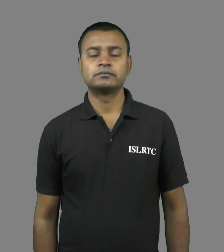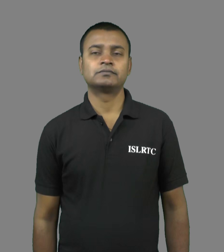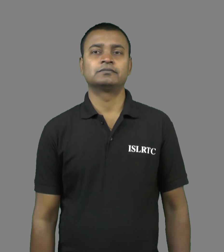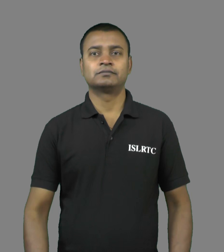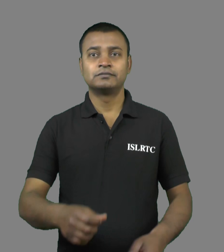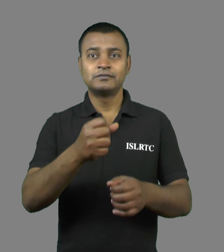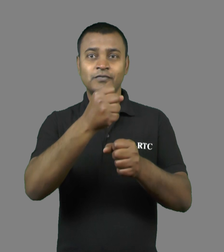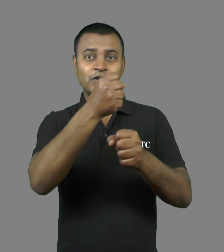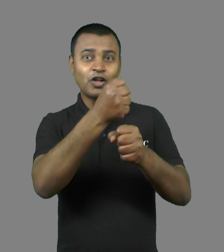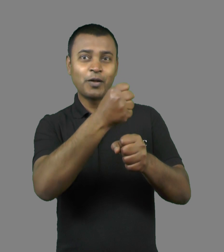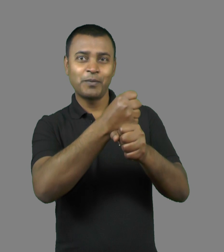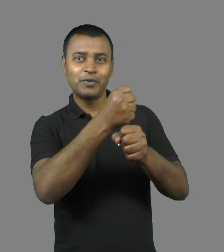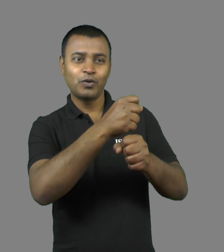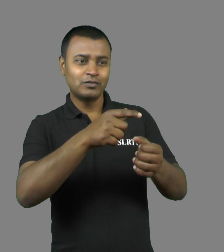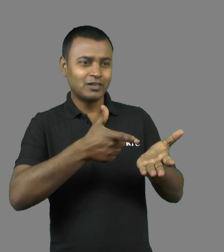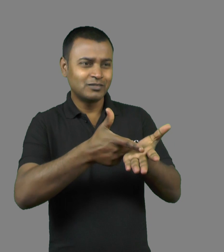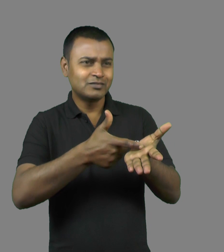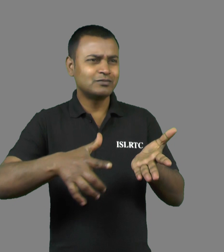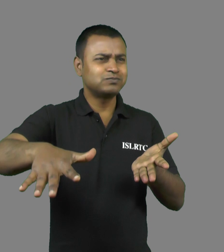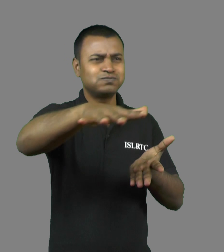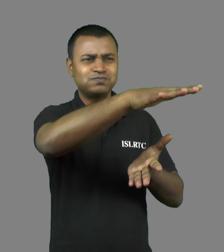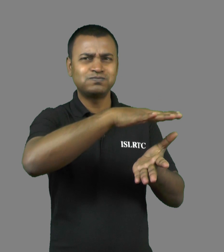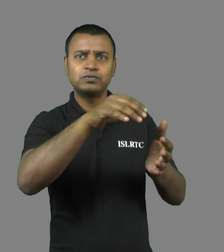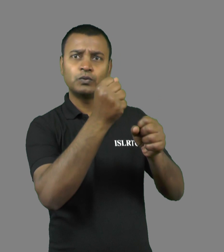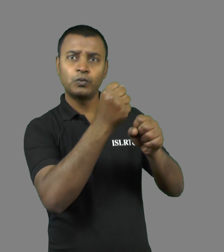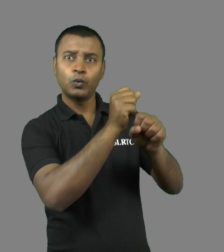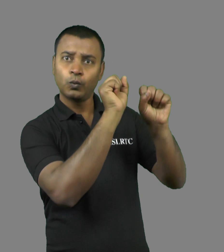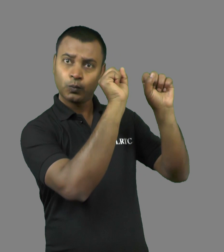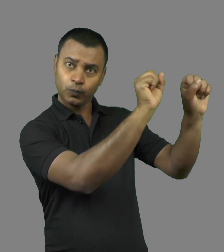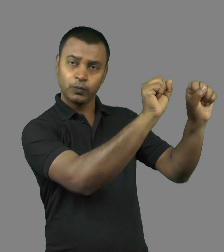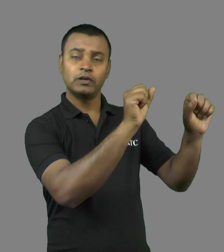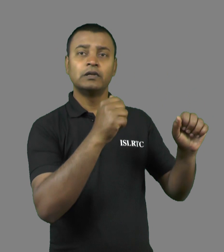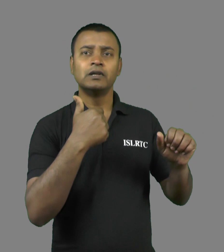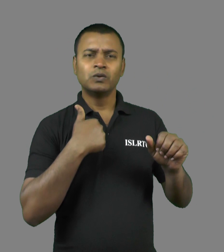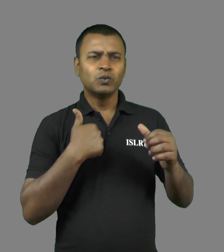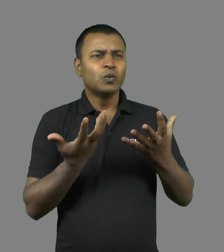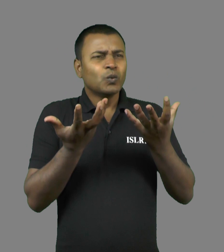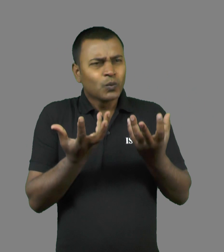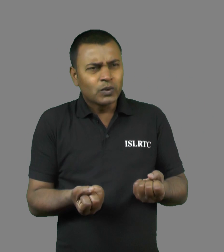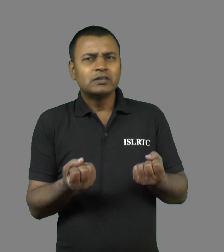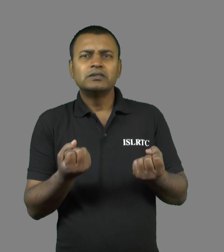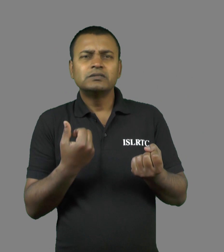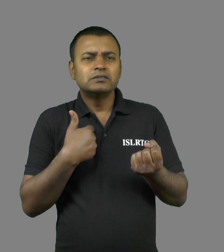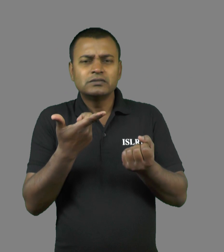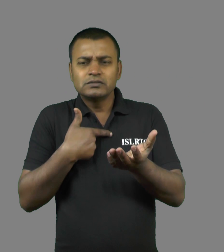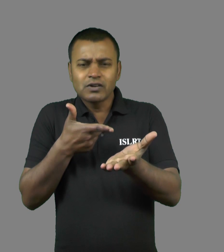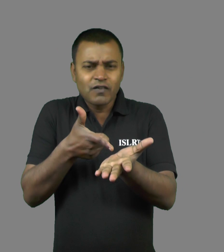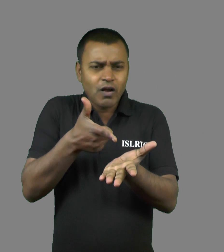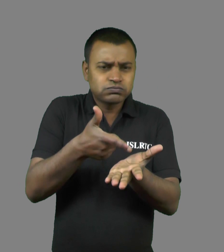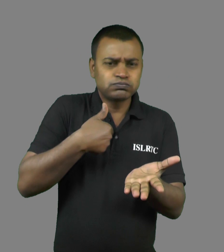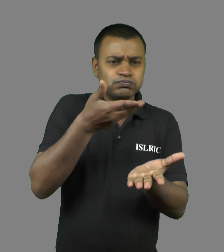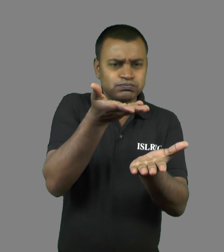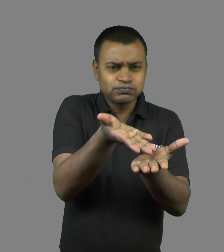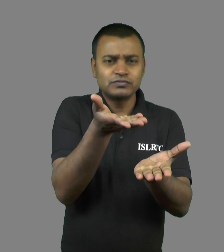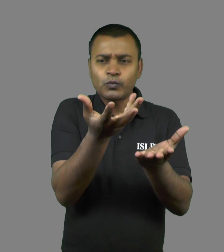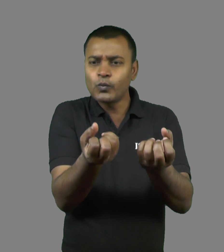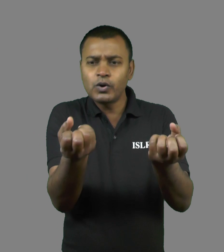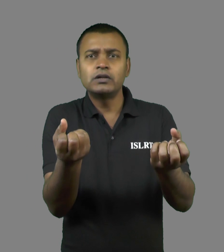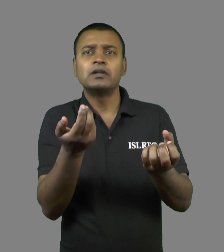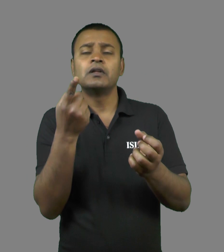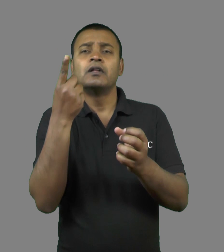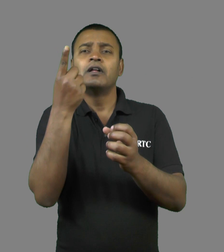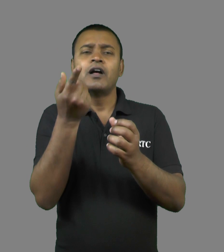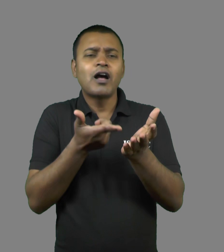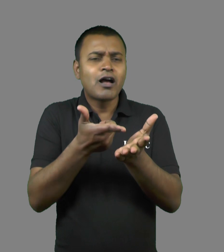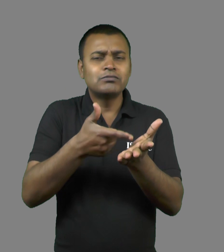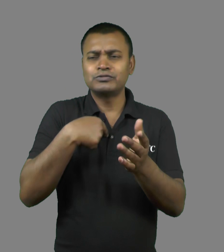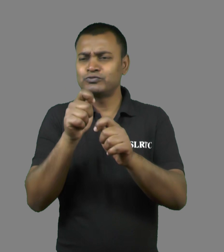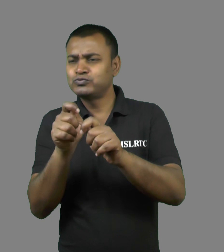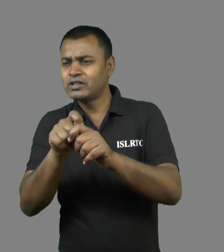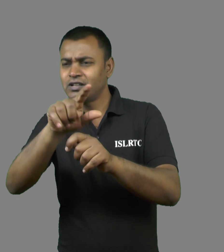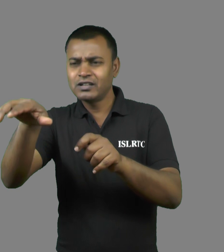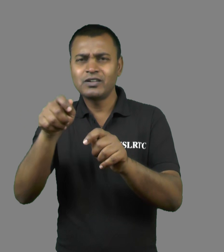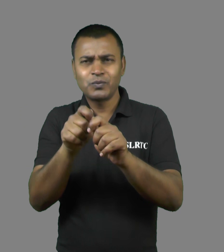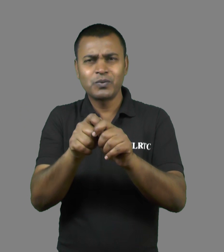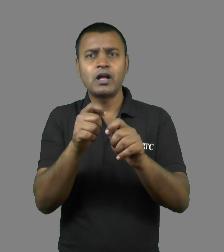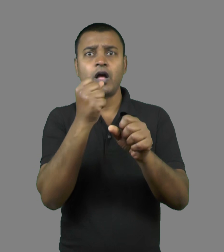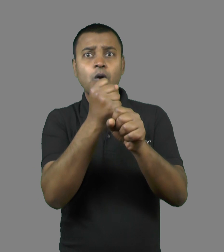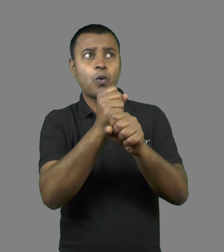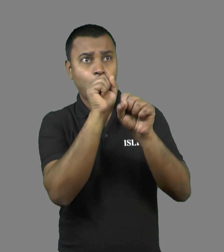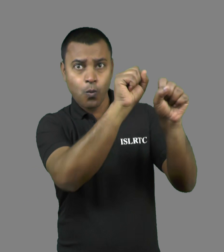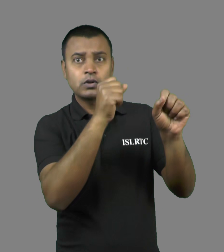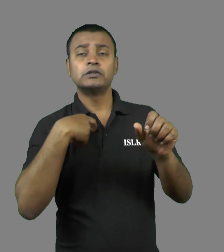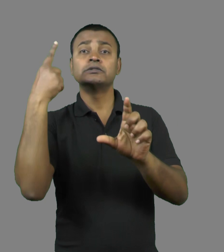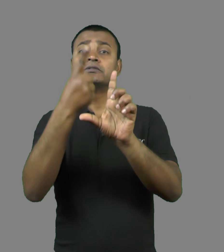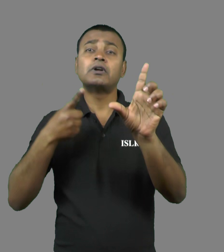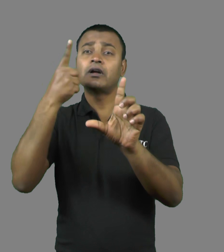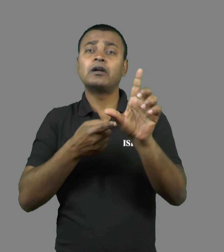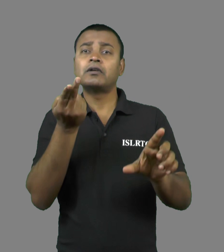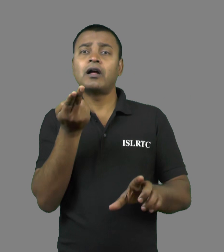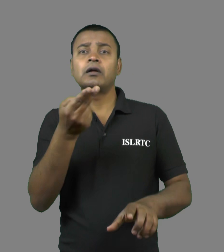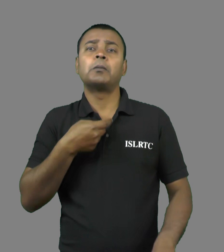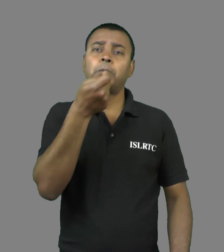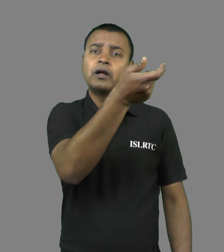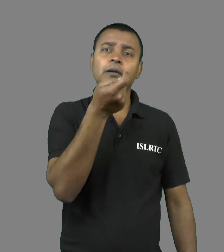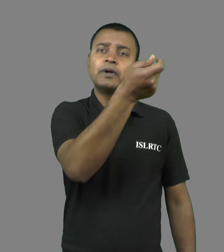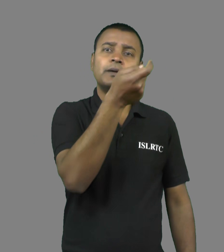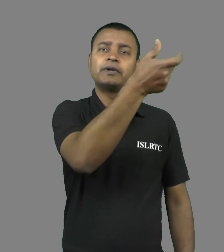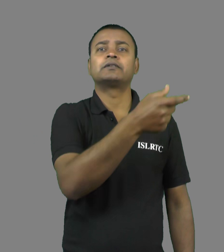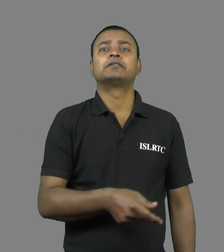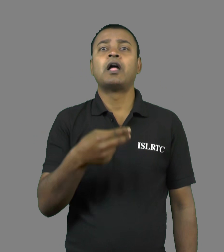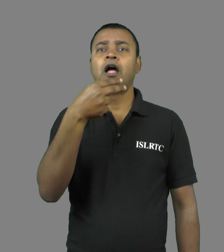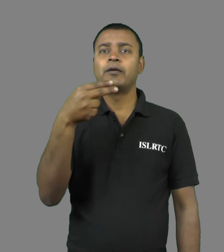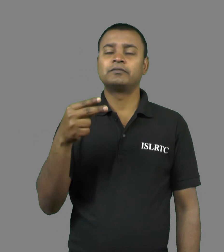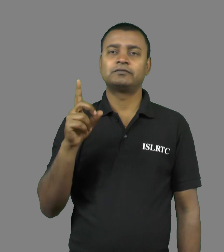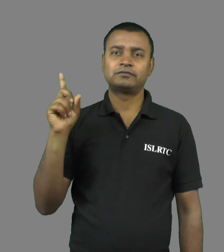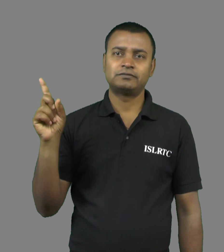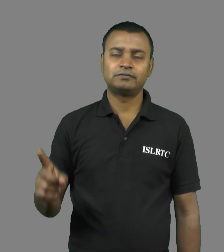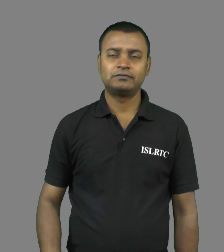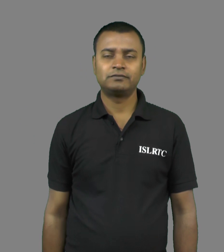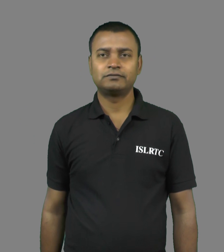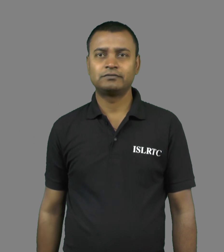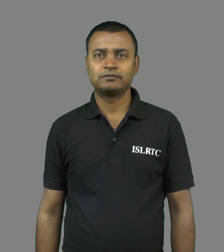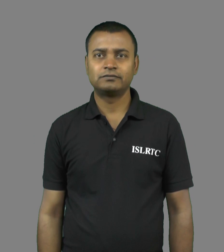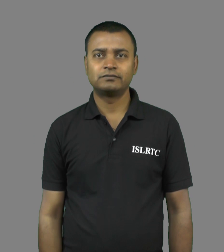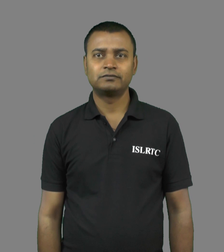Rent in Agriculture